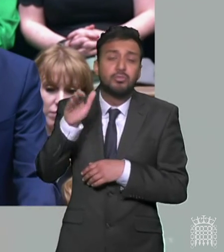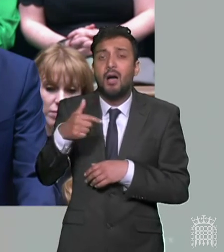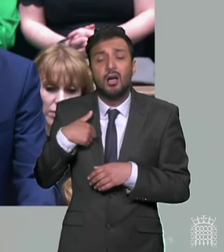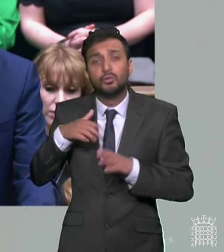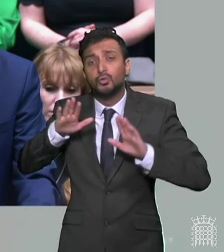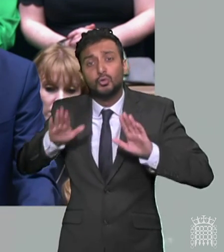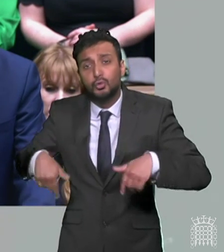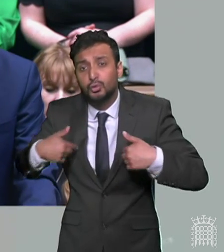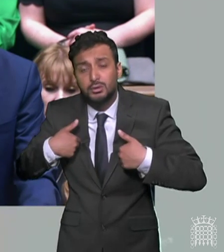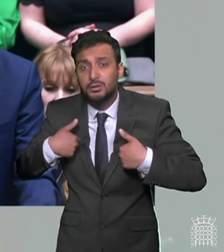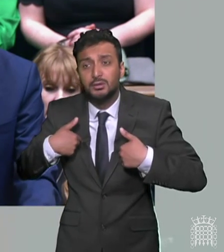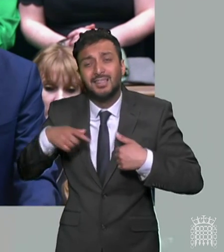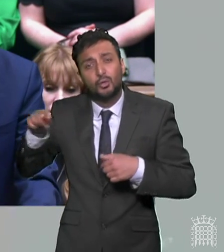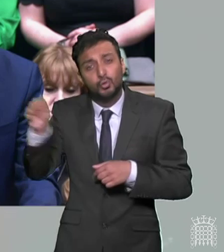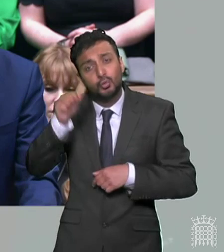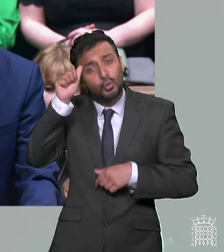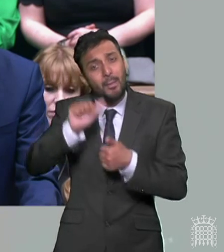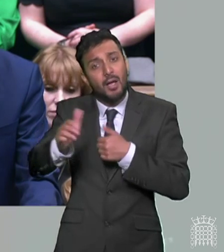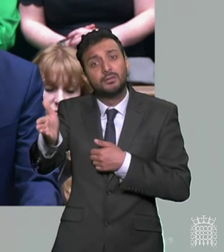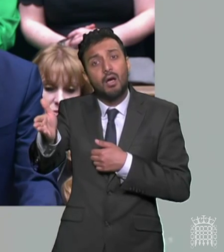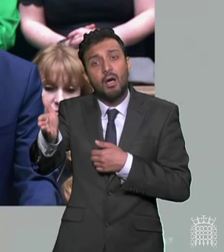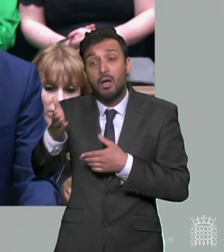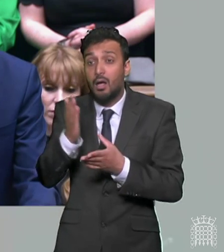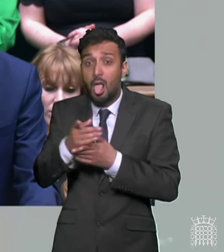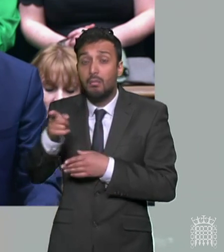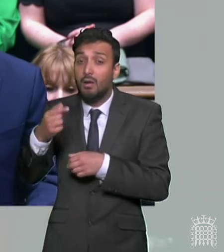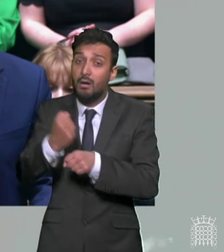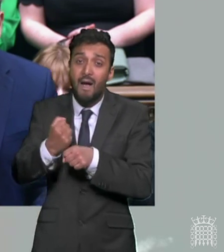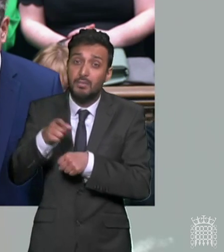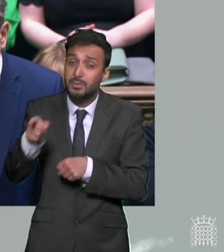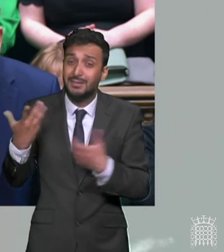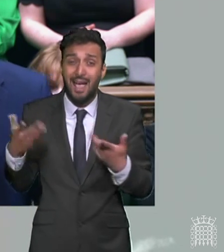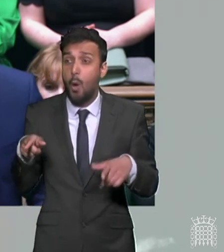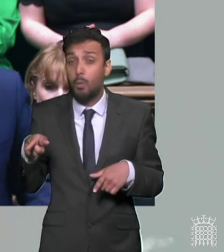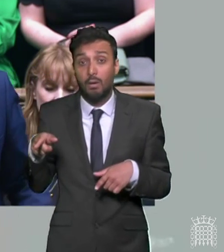I want to raise another issue where the Government are sleepwalking into disaster.